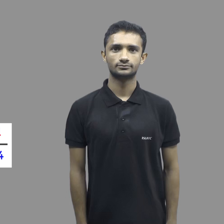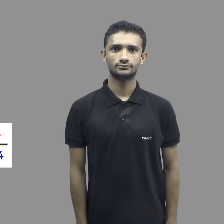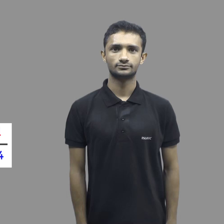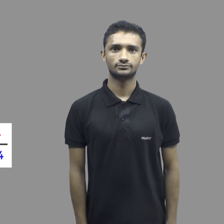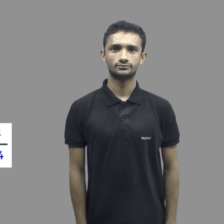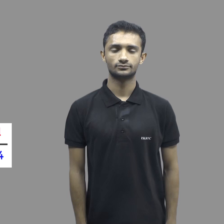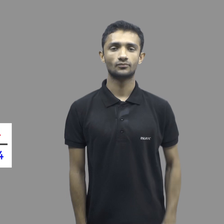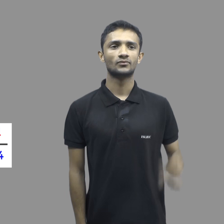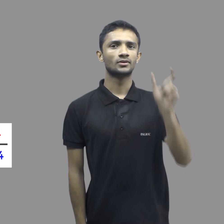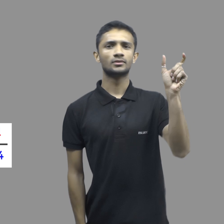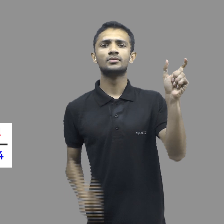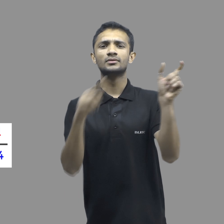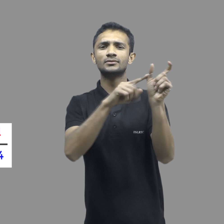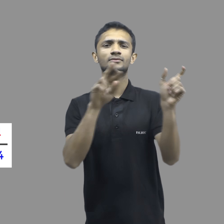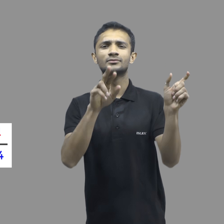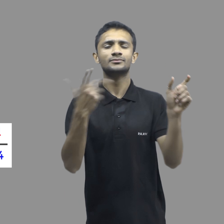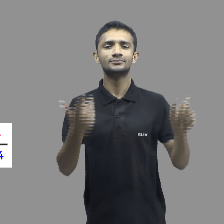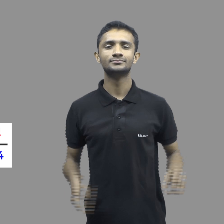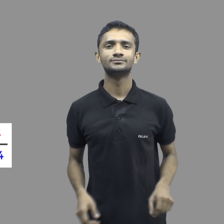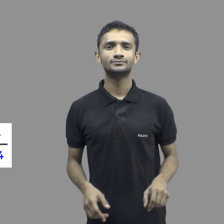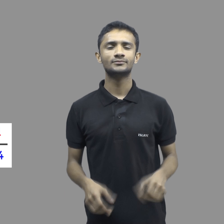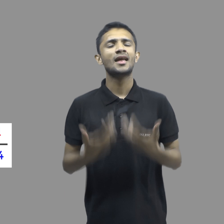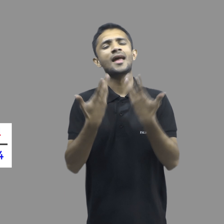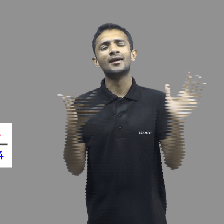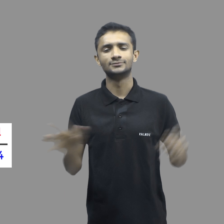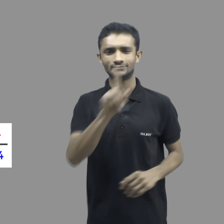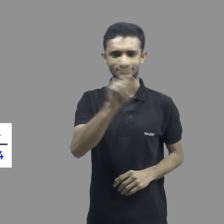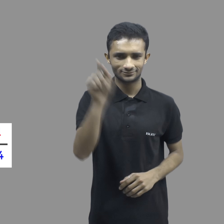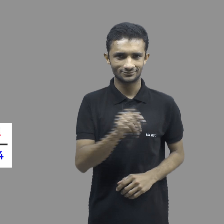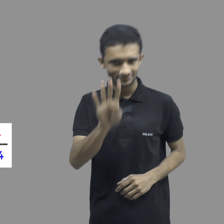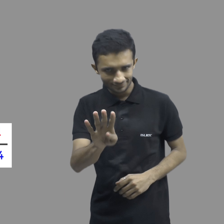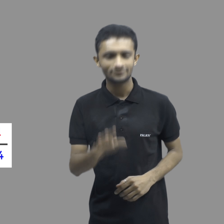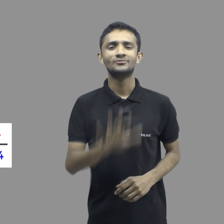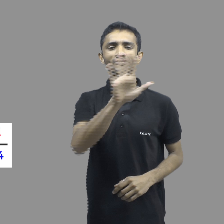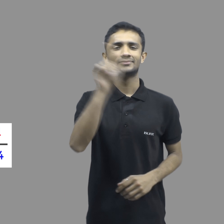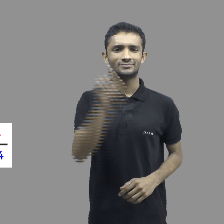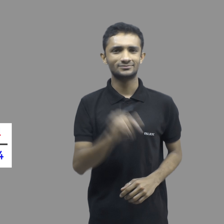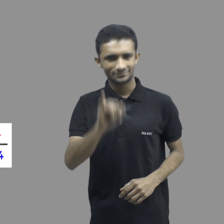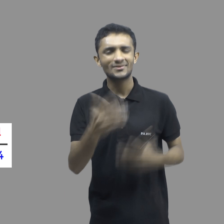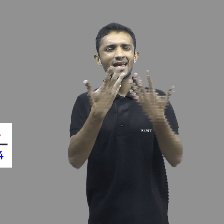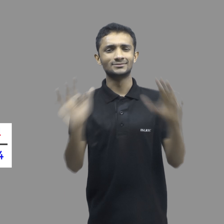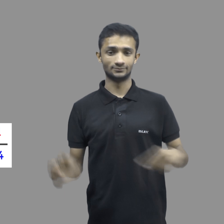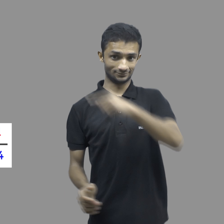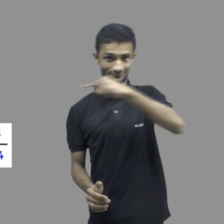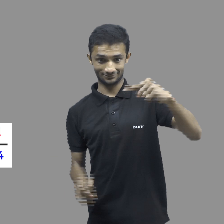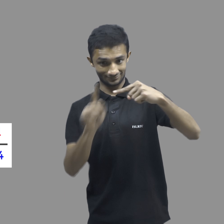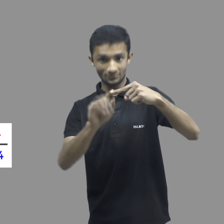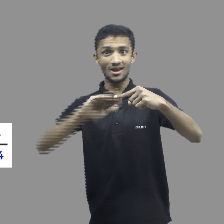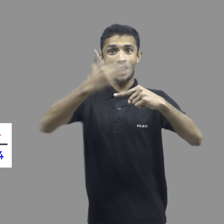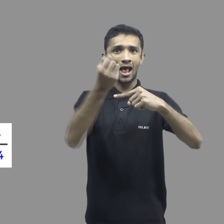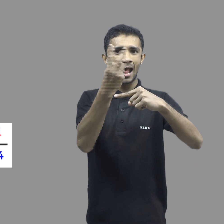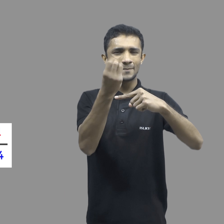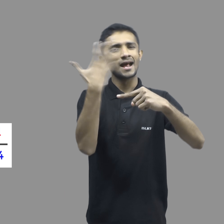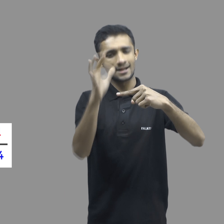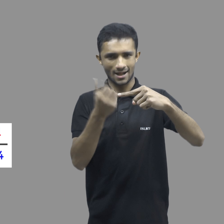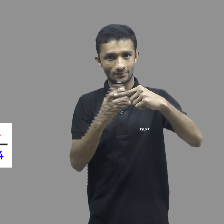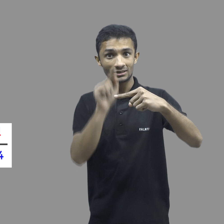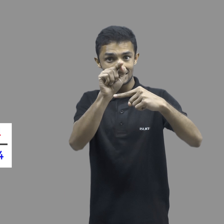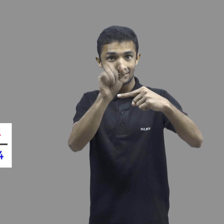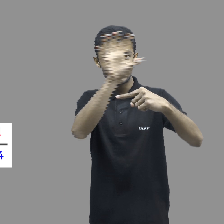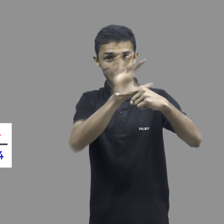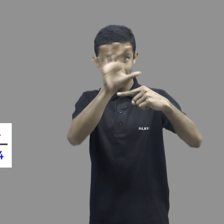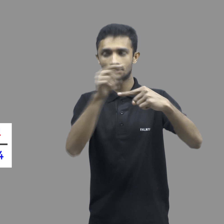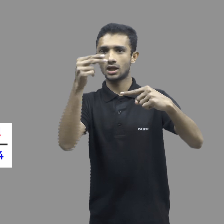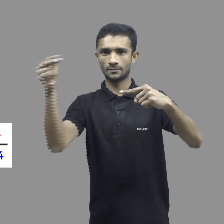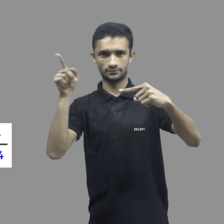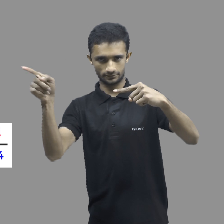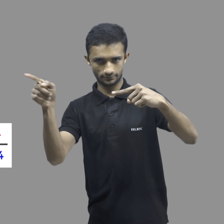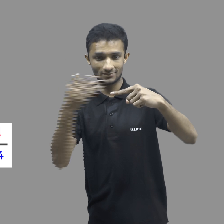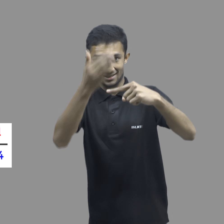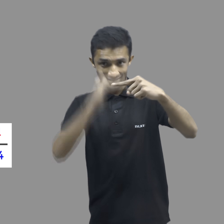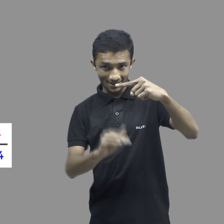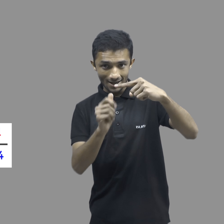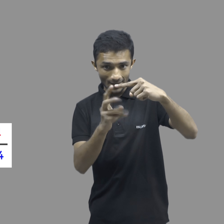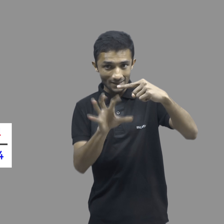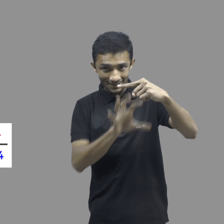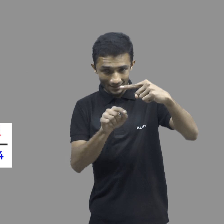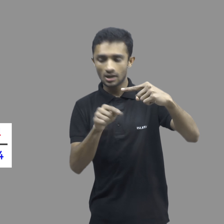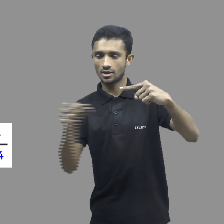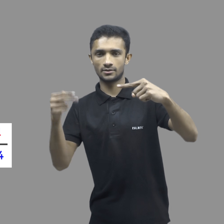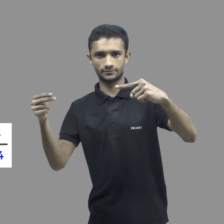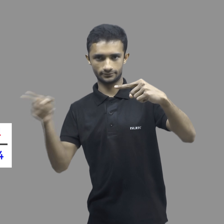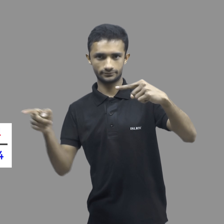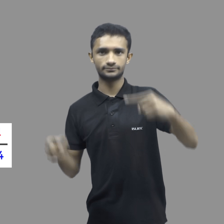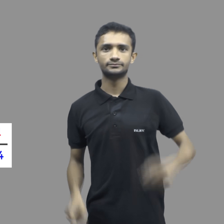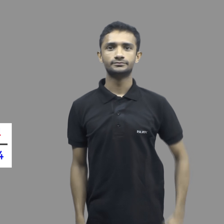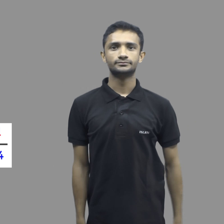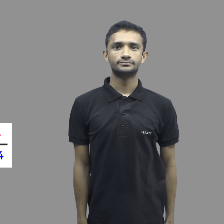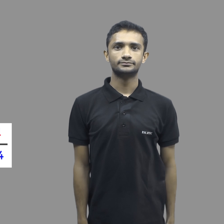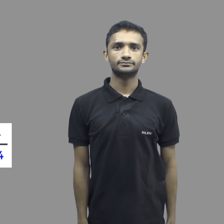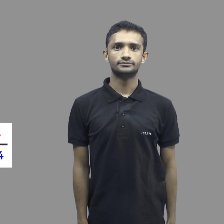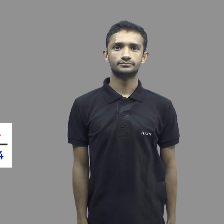Numerator and Denominator